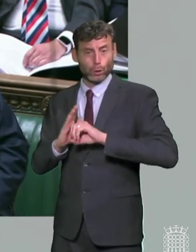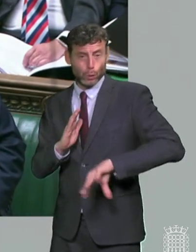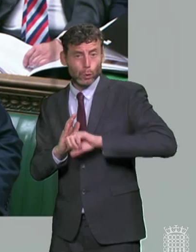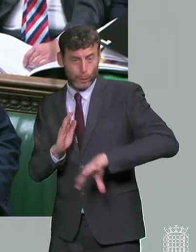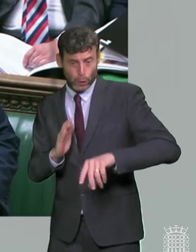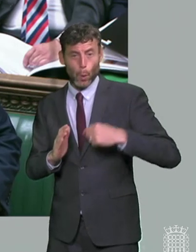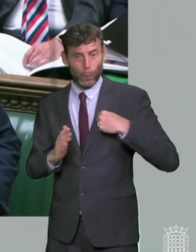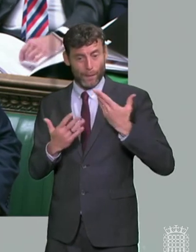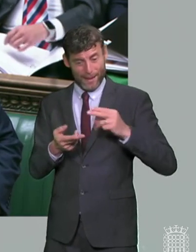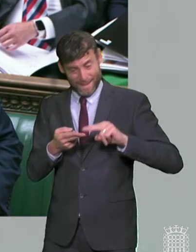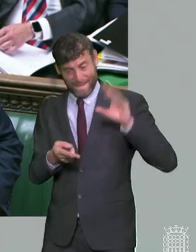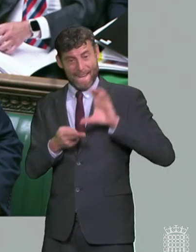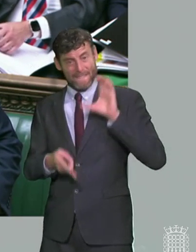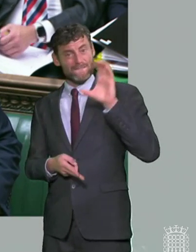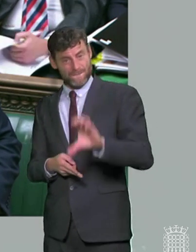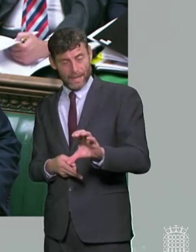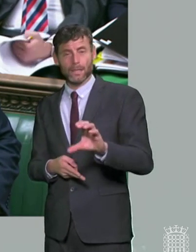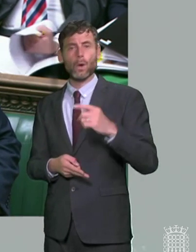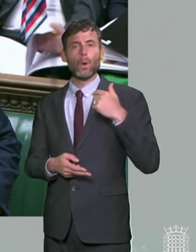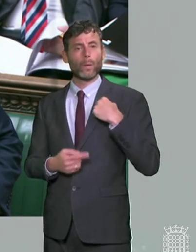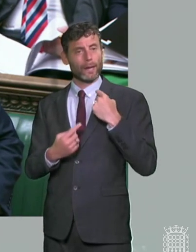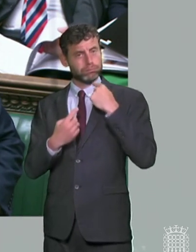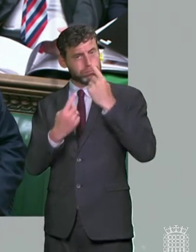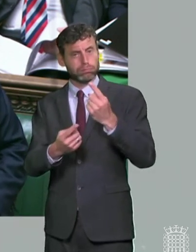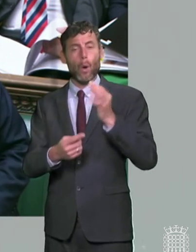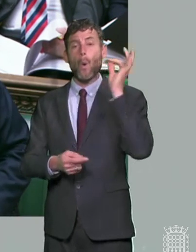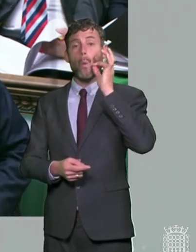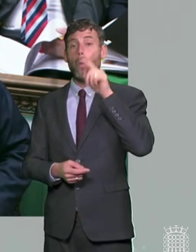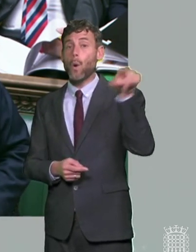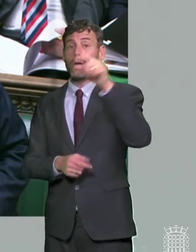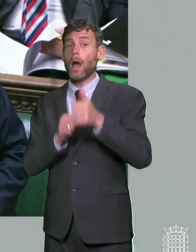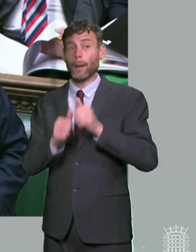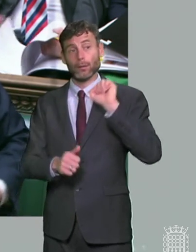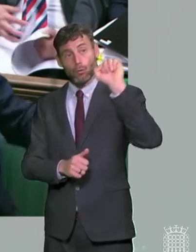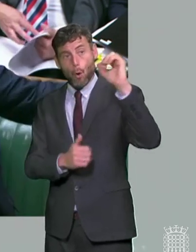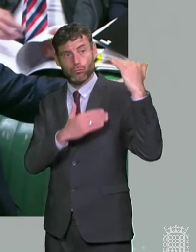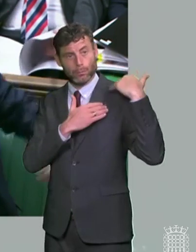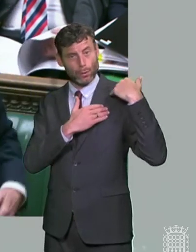We have made it clear that water companies must do more.